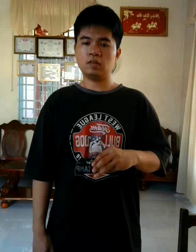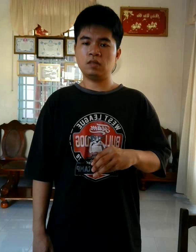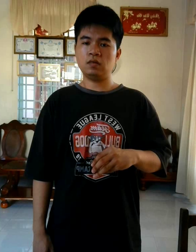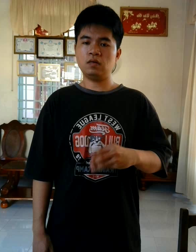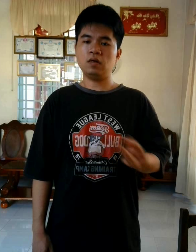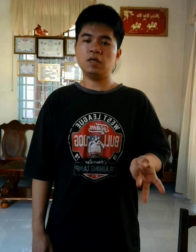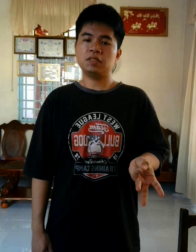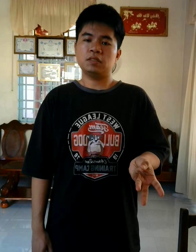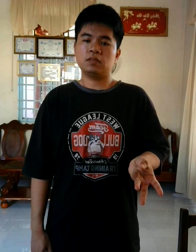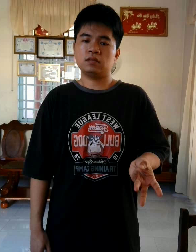it